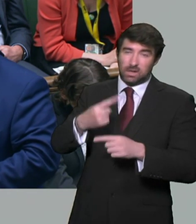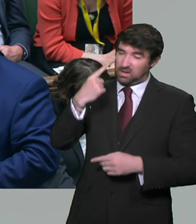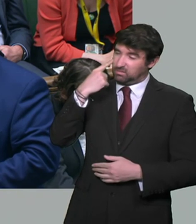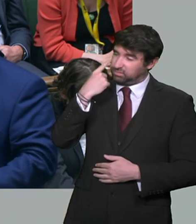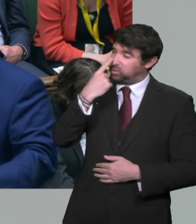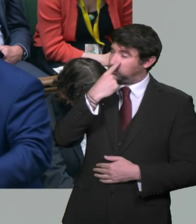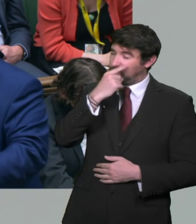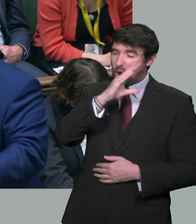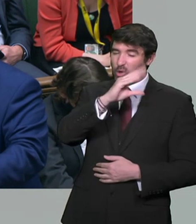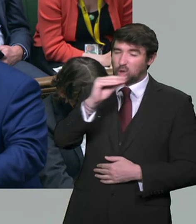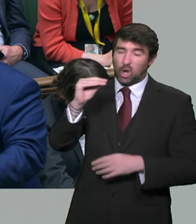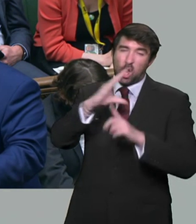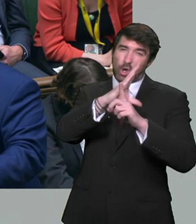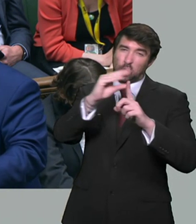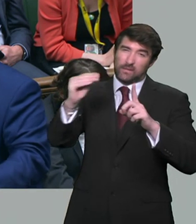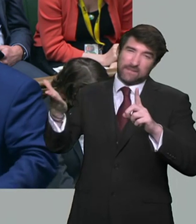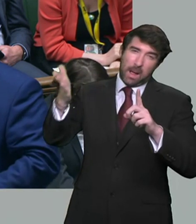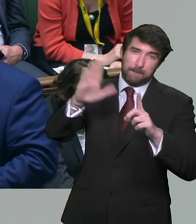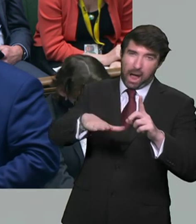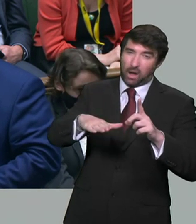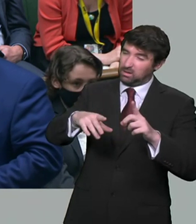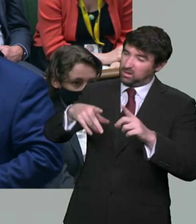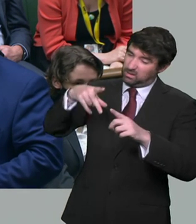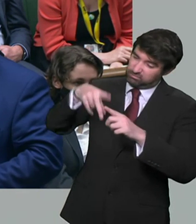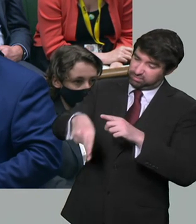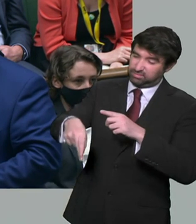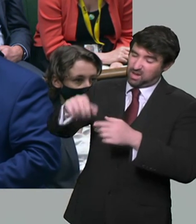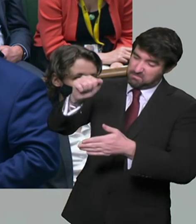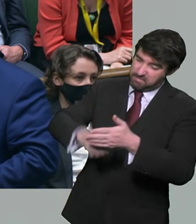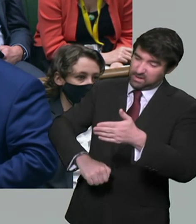It is austerity 2.0.